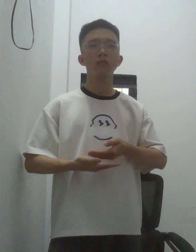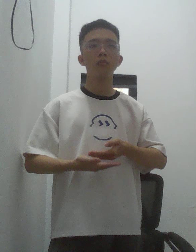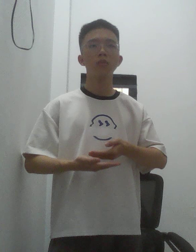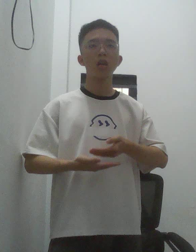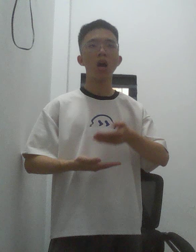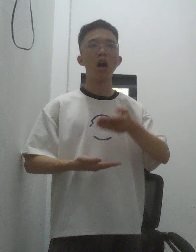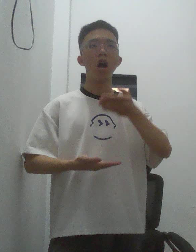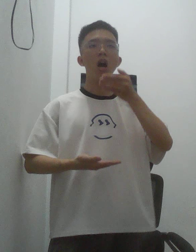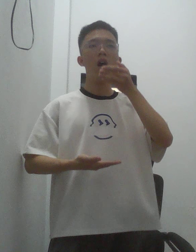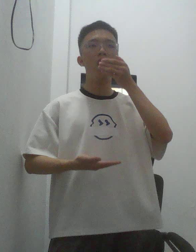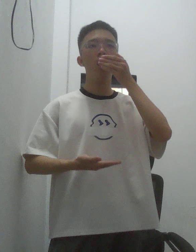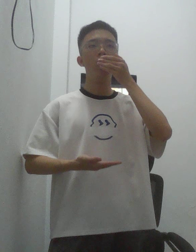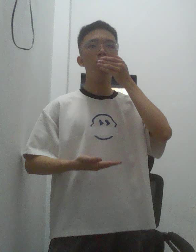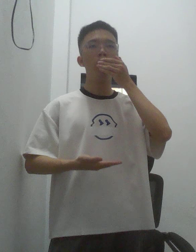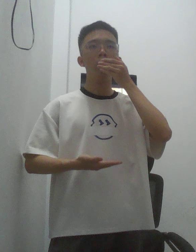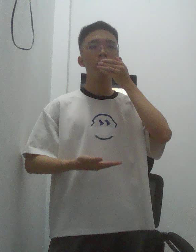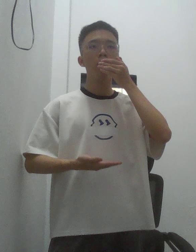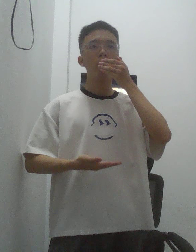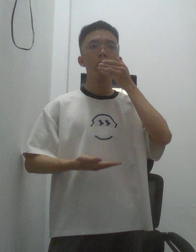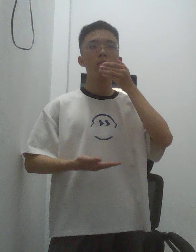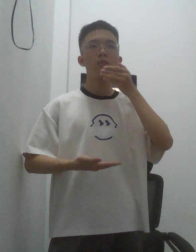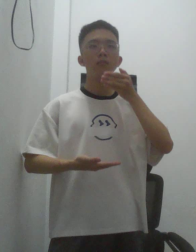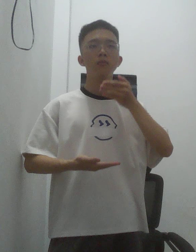sup